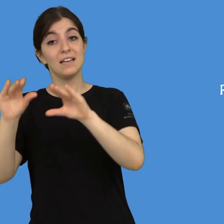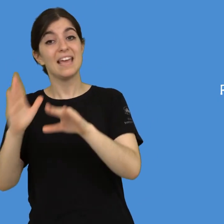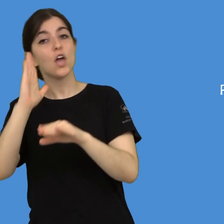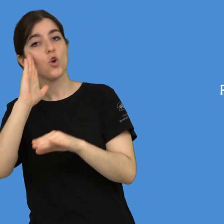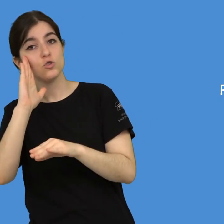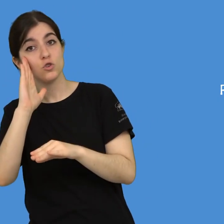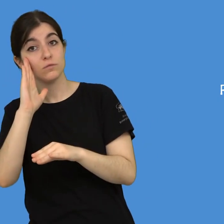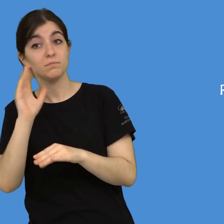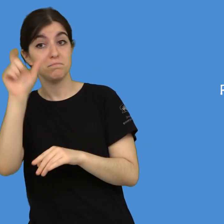dormir